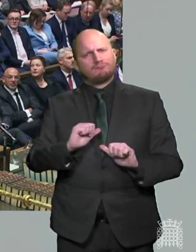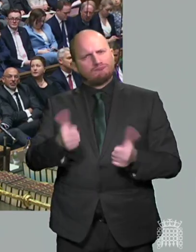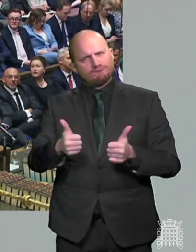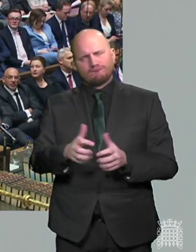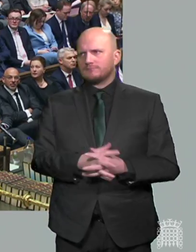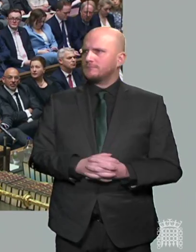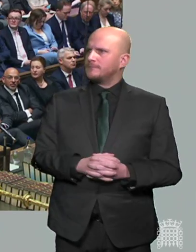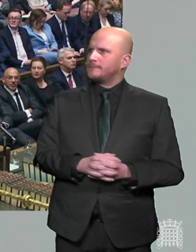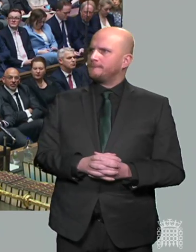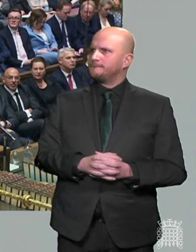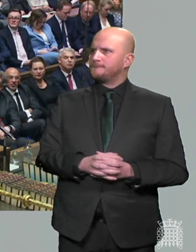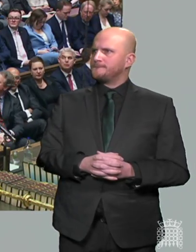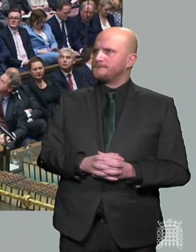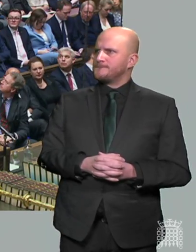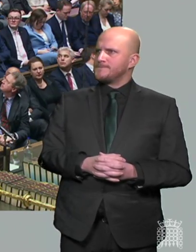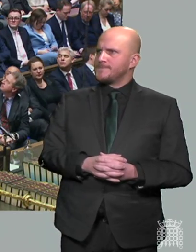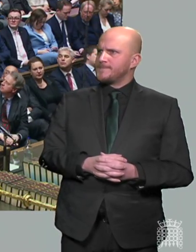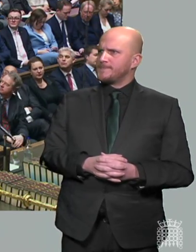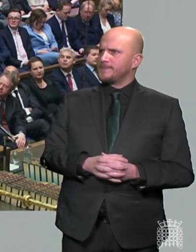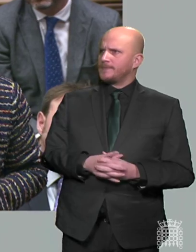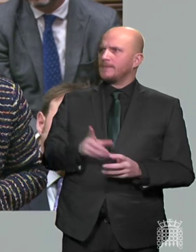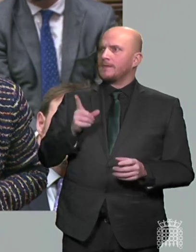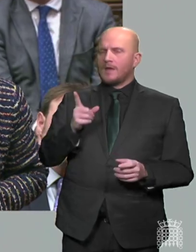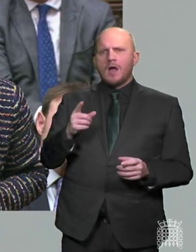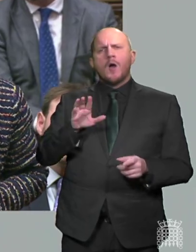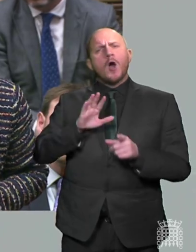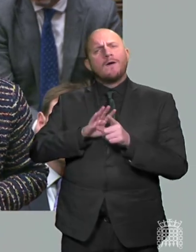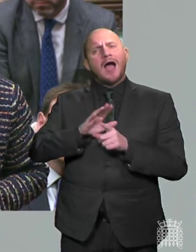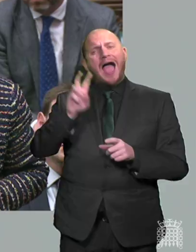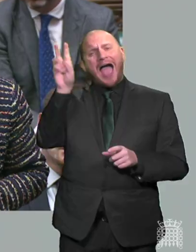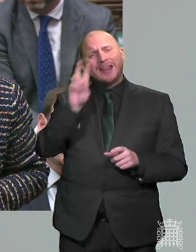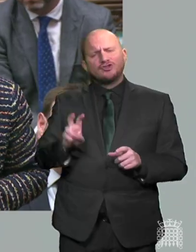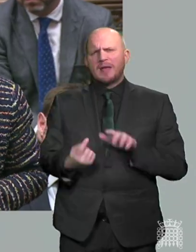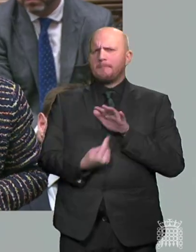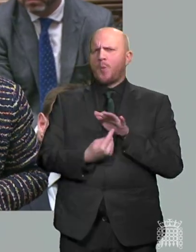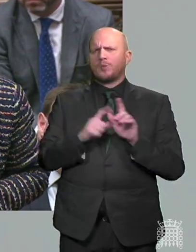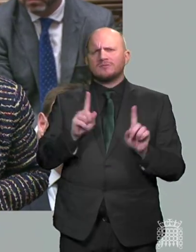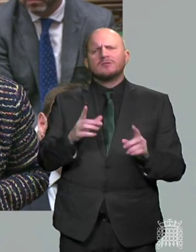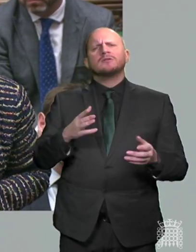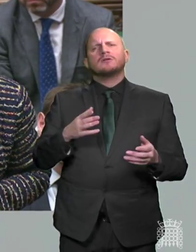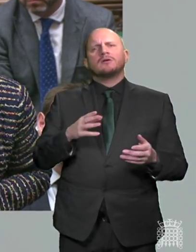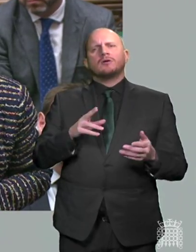Small modular reactors are a hugely important part of our future energy mix.